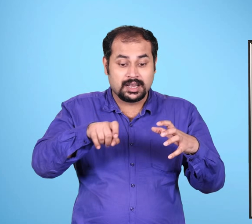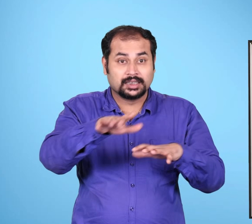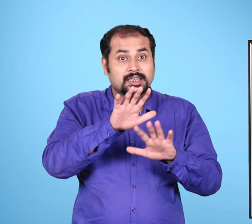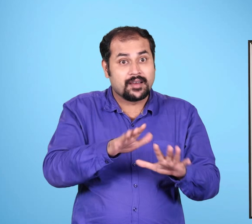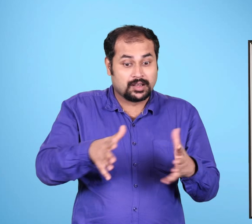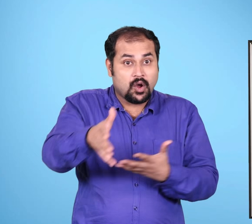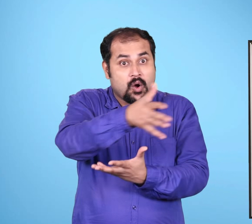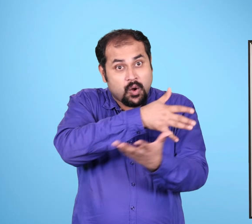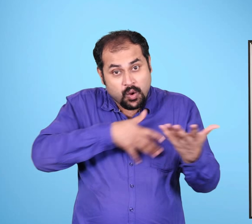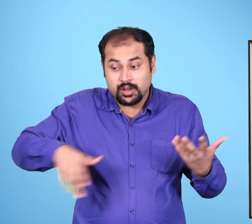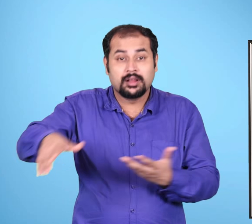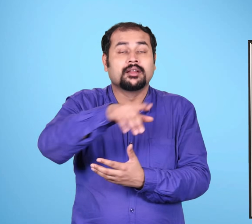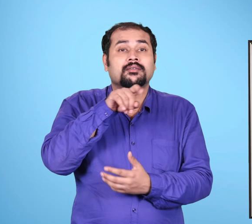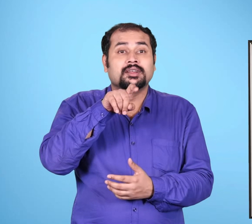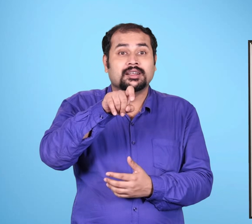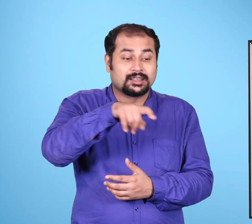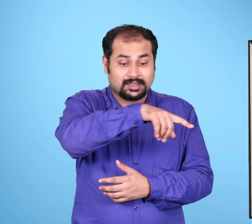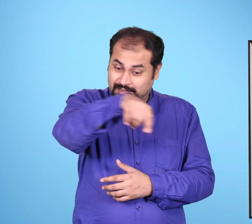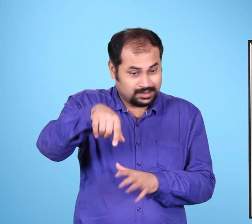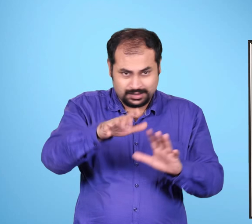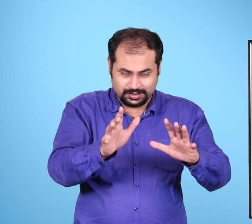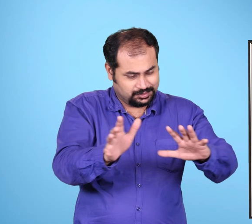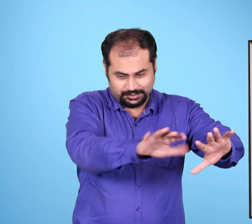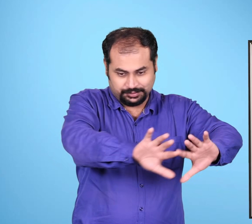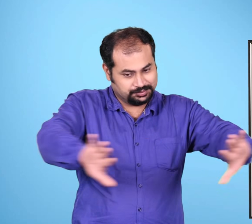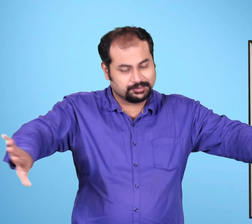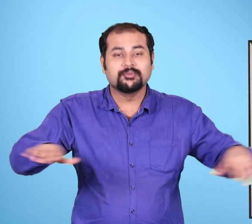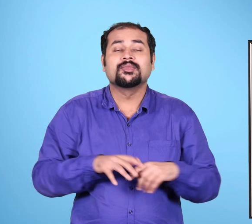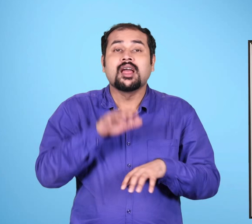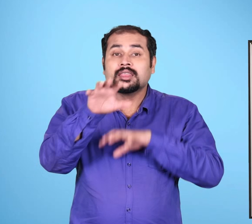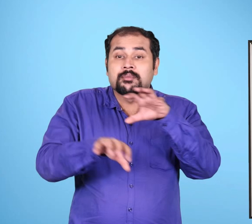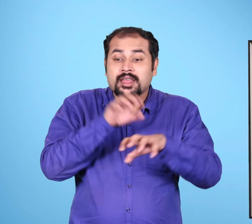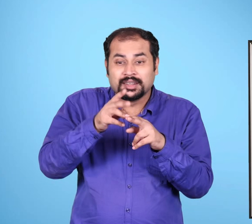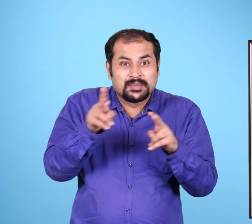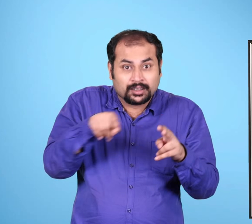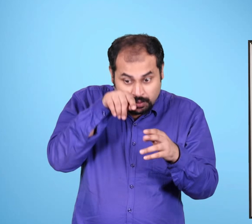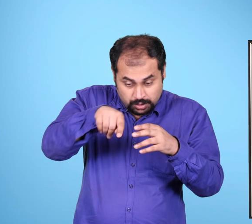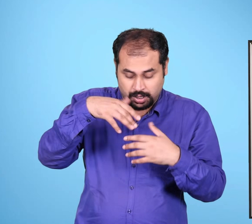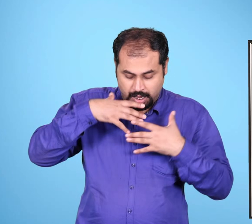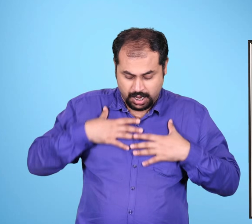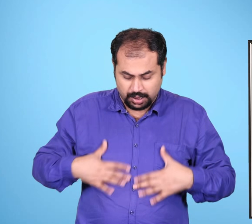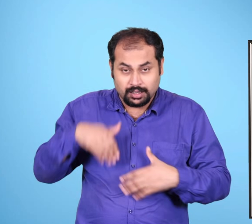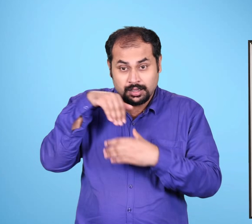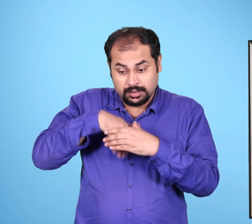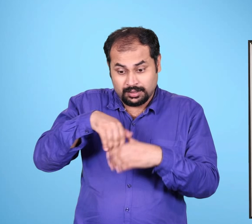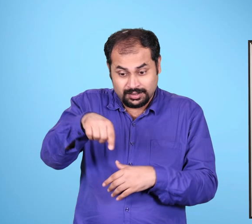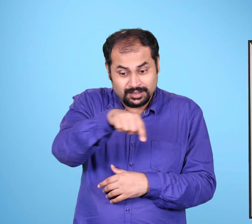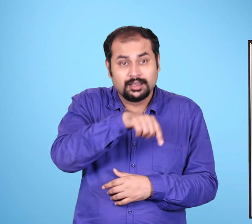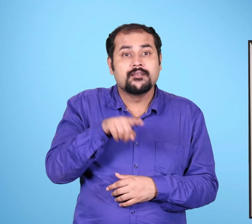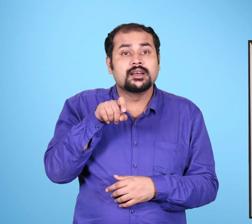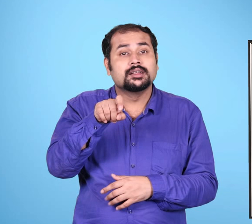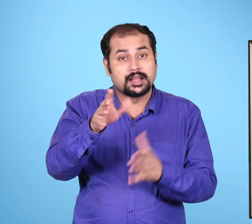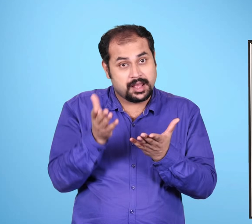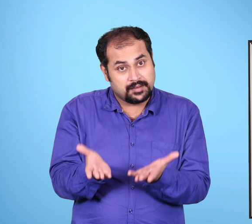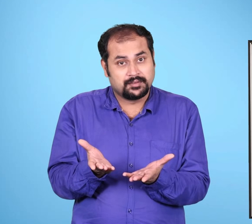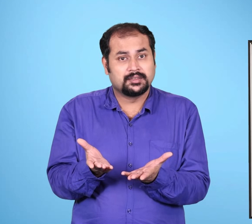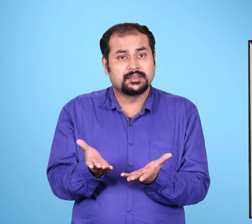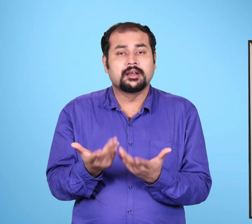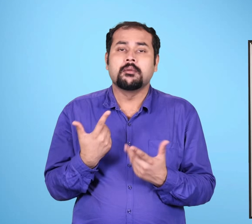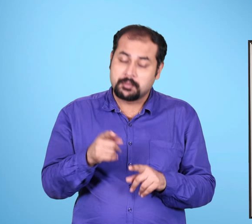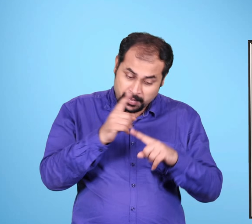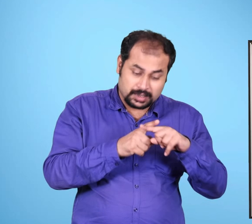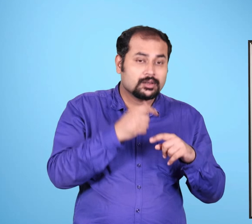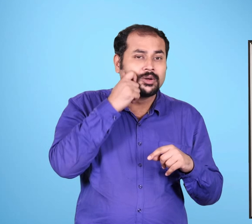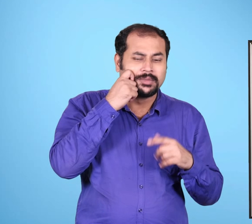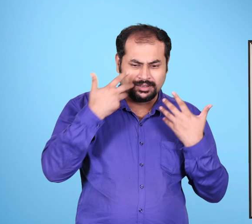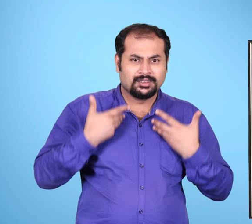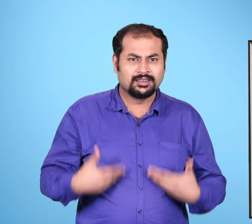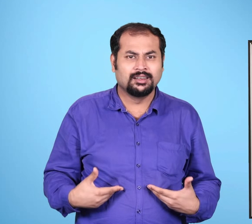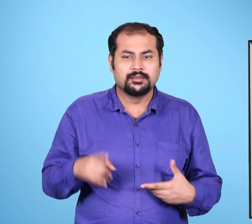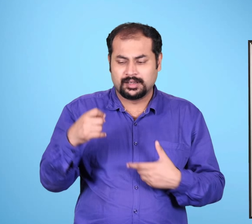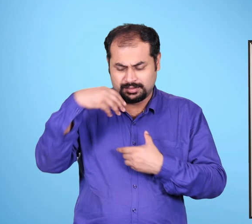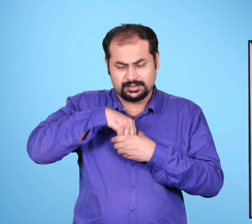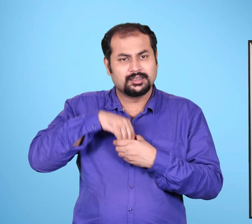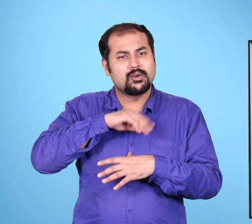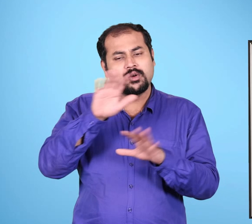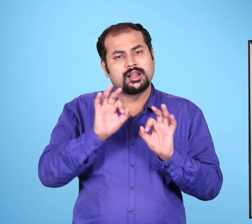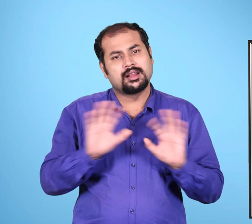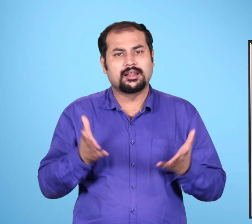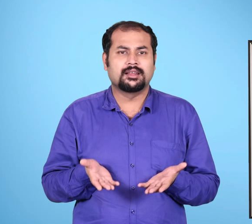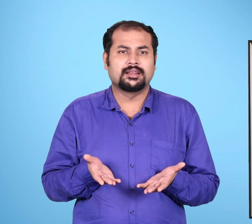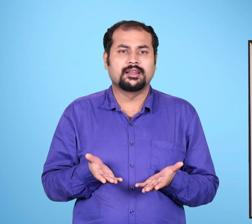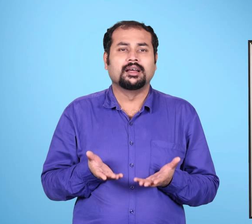of animals including humans. Some microorganisms grow on other